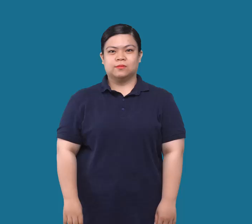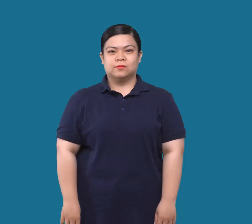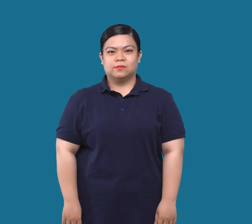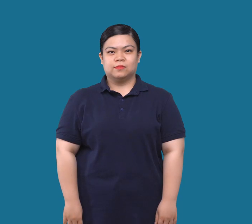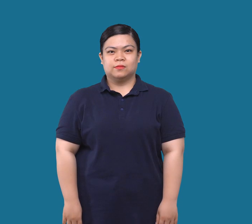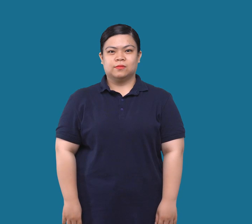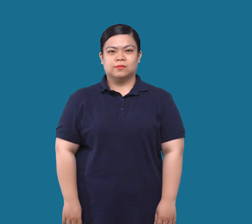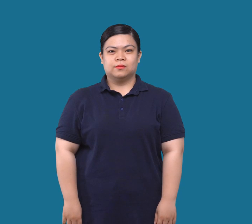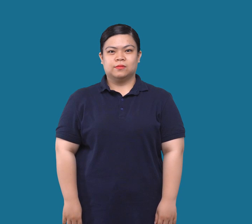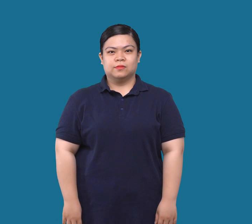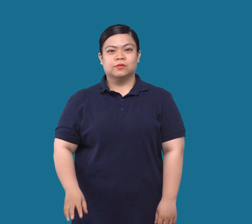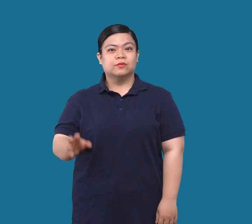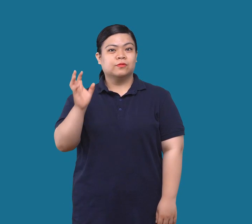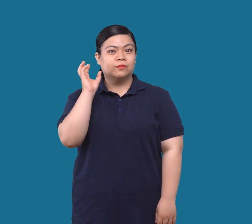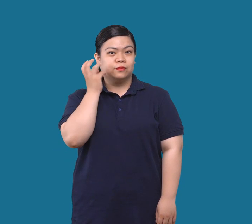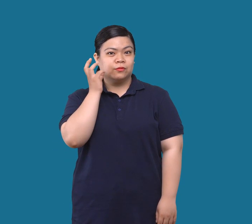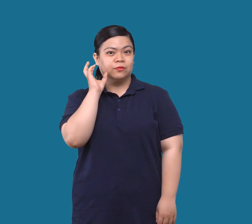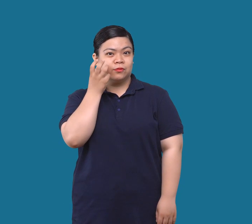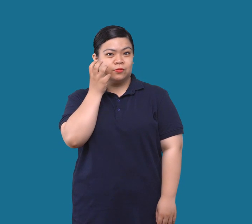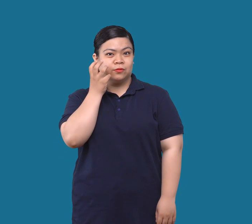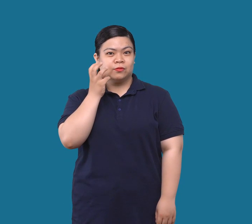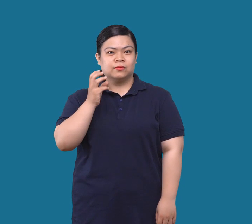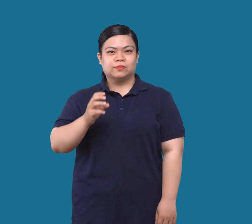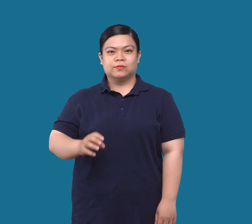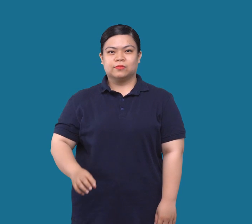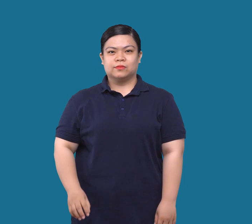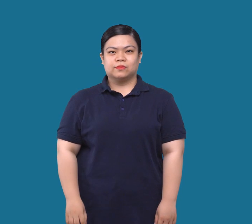quả ổi